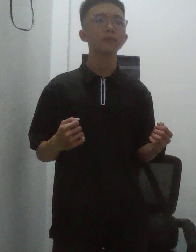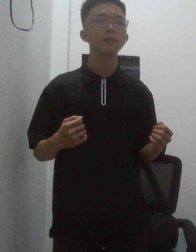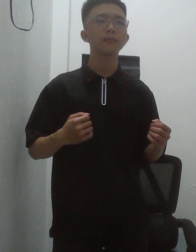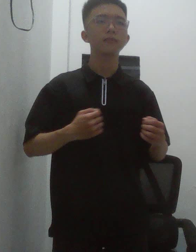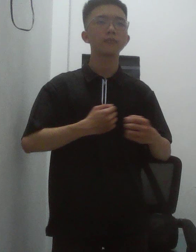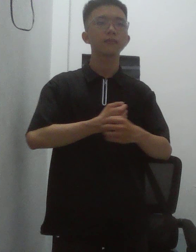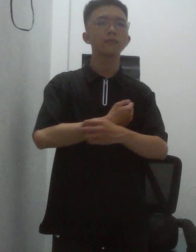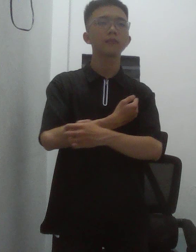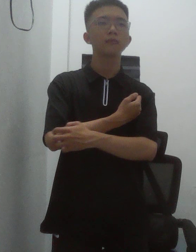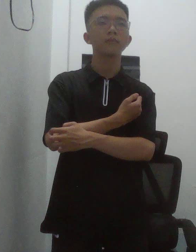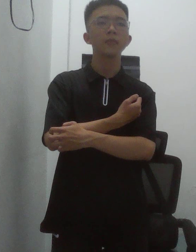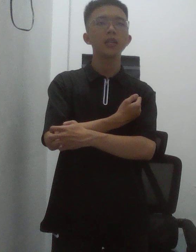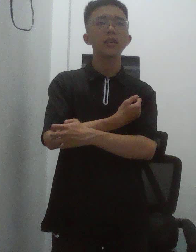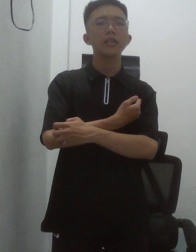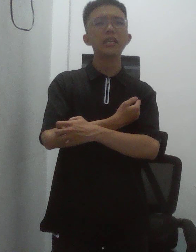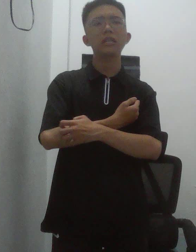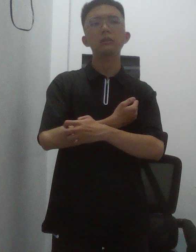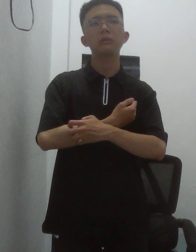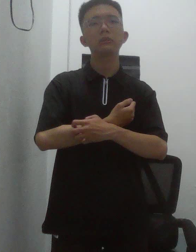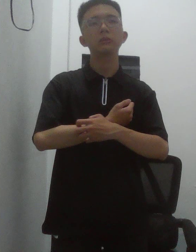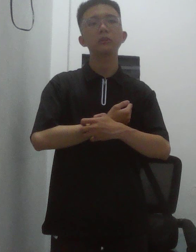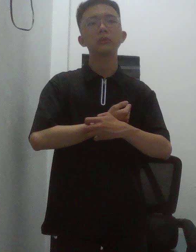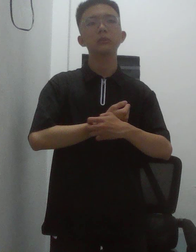ngheo